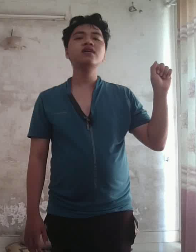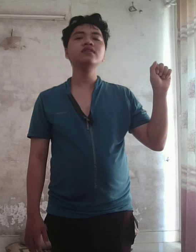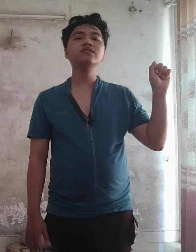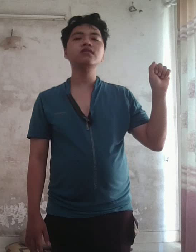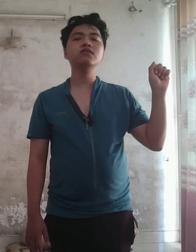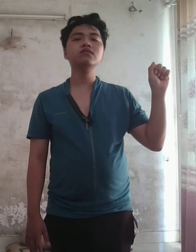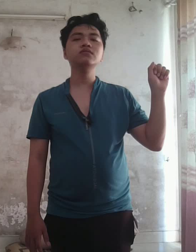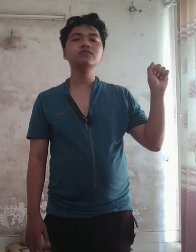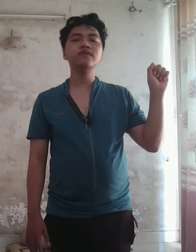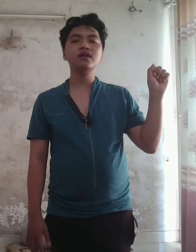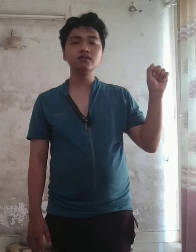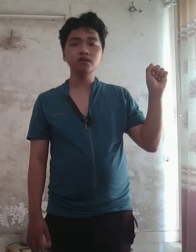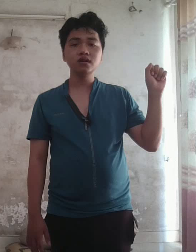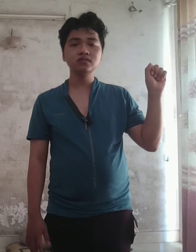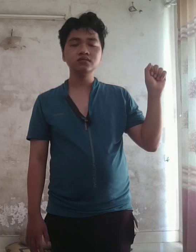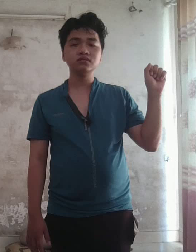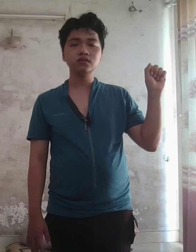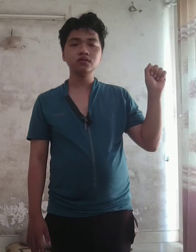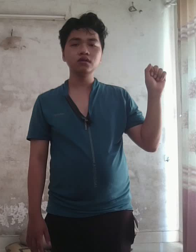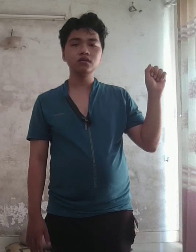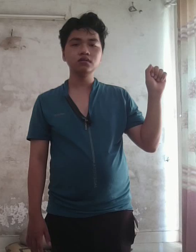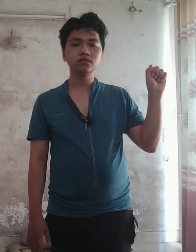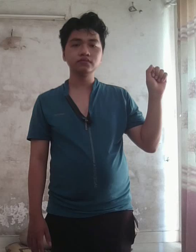a